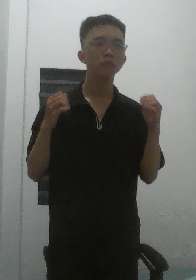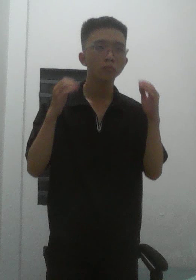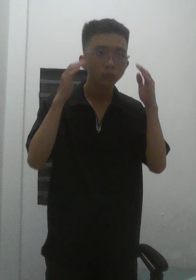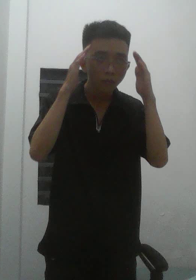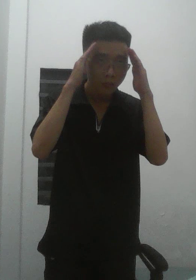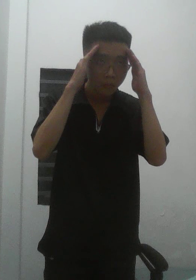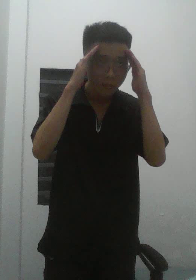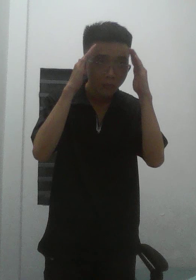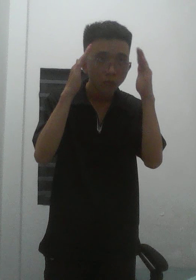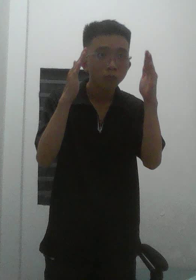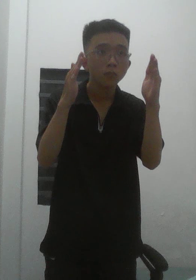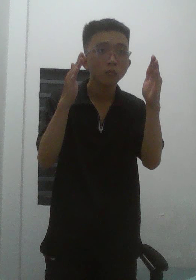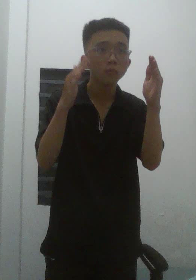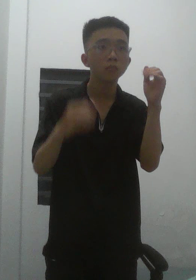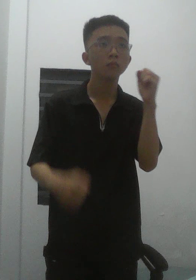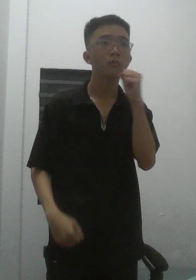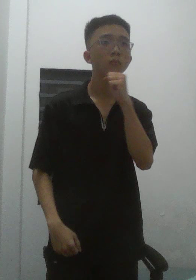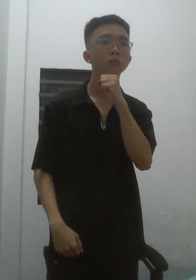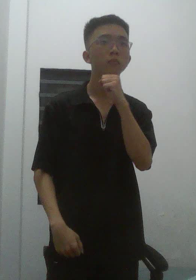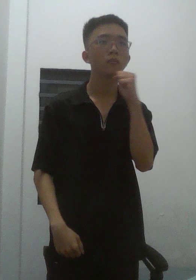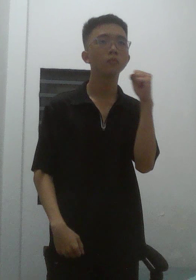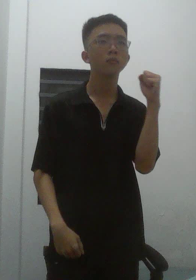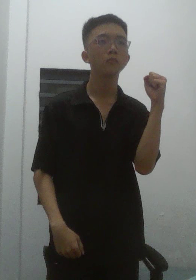khong quan tam